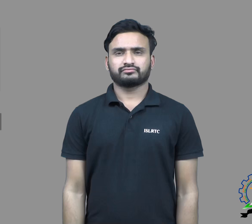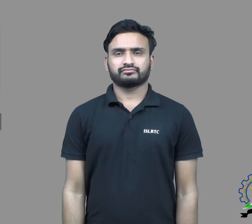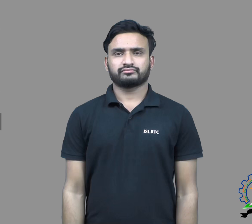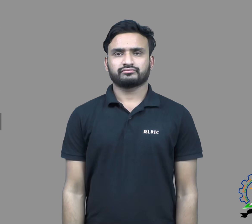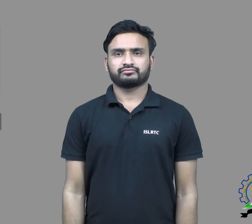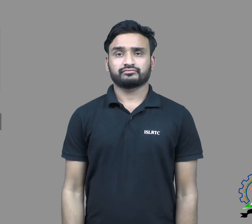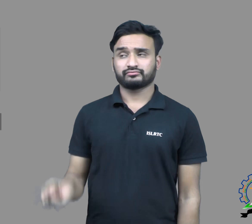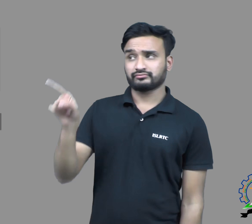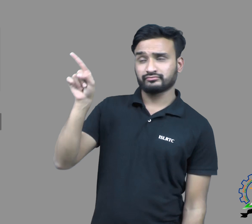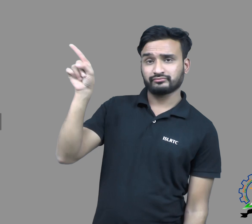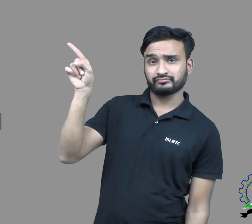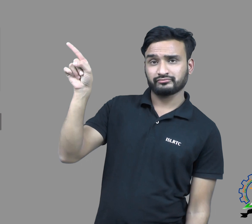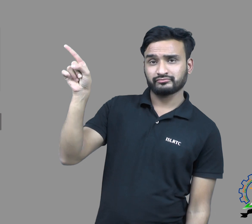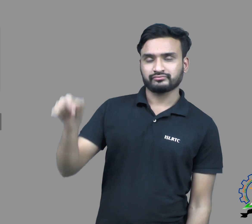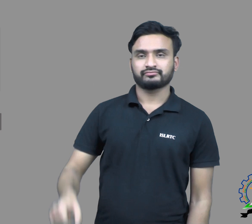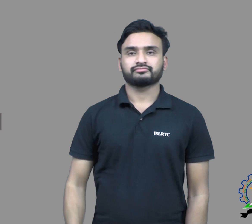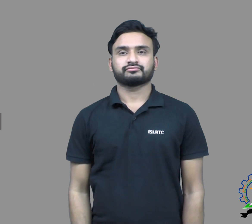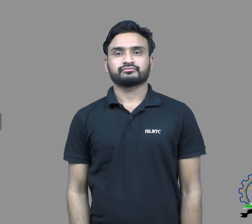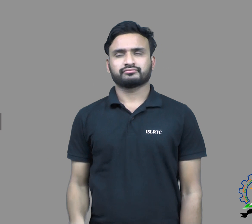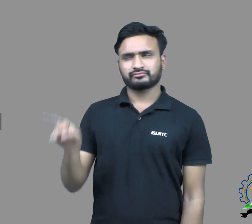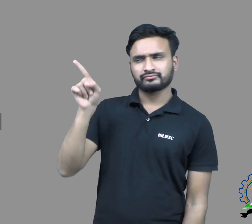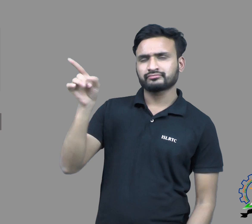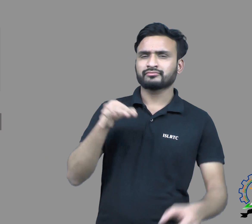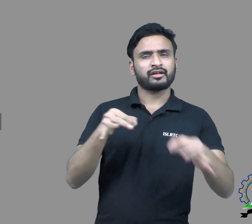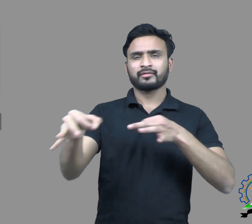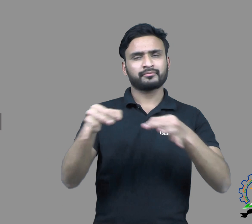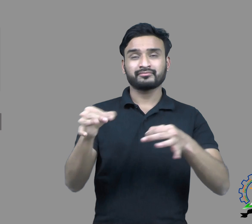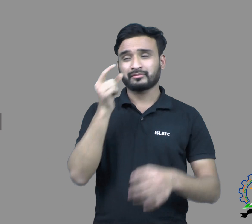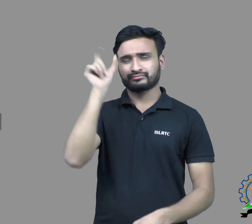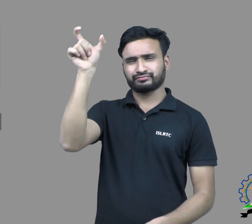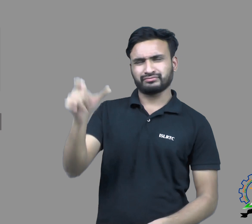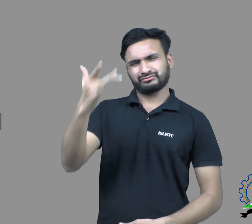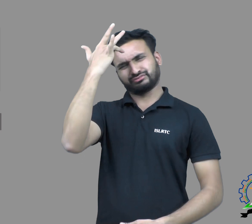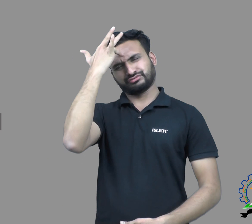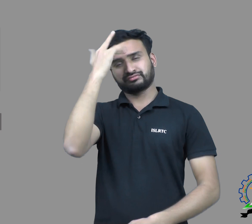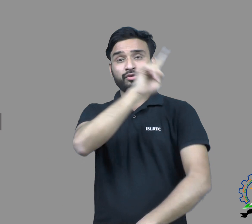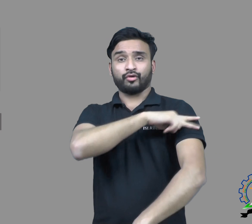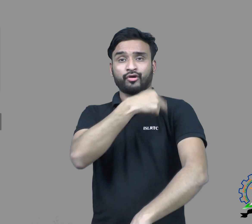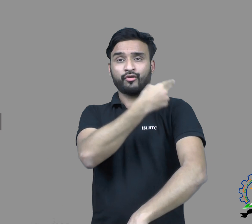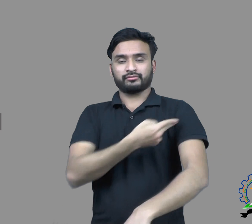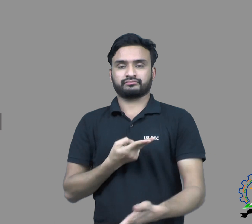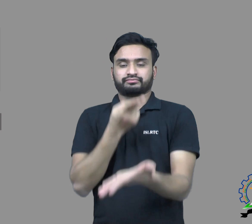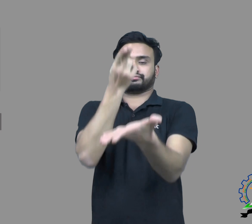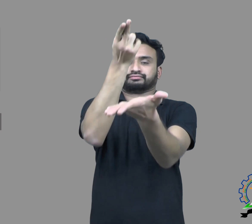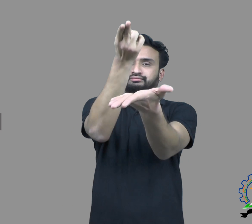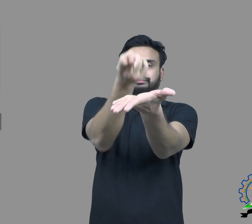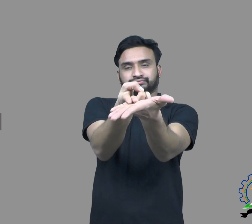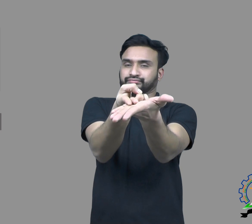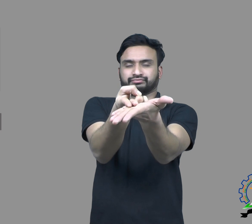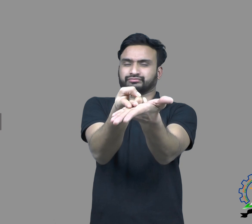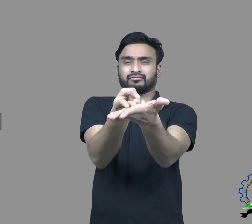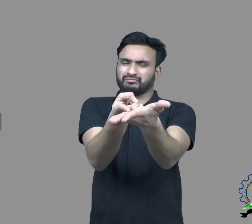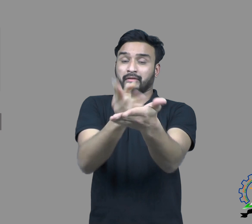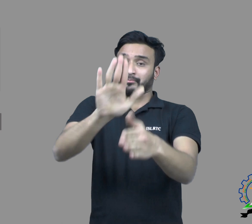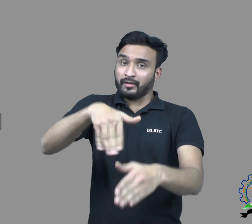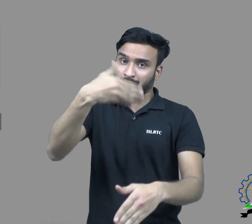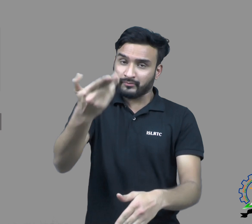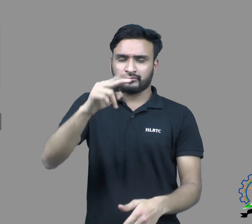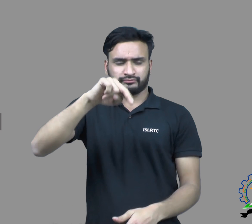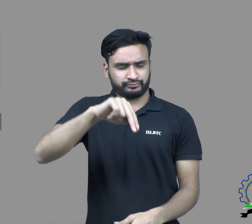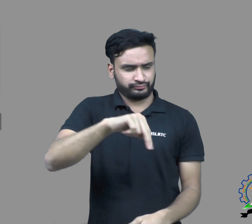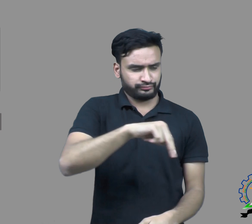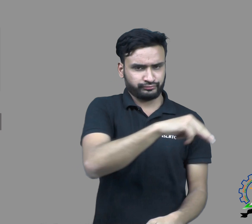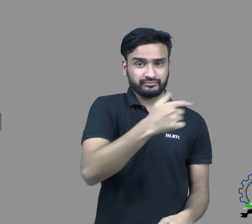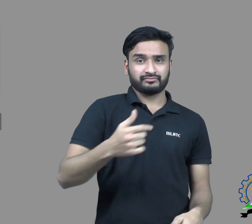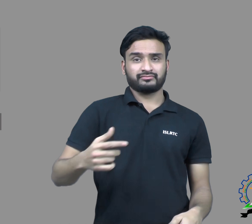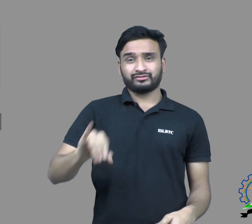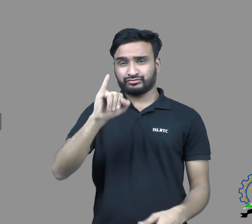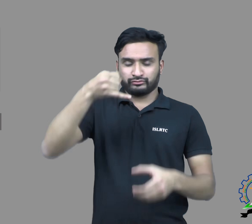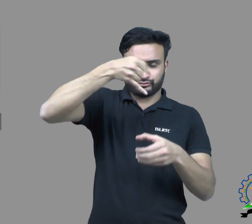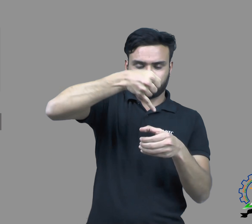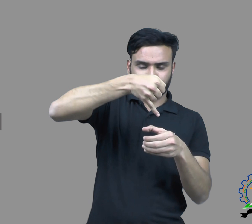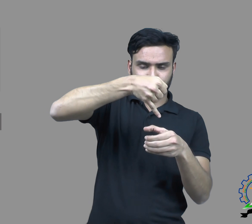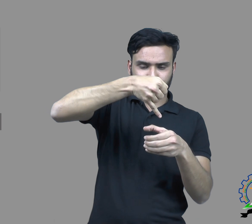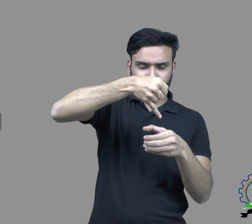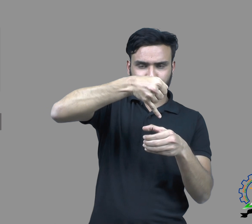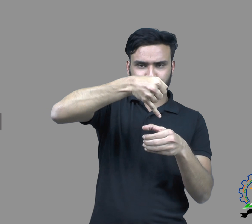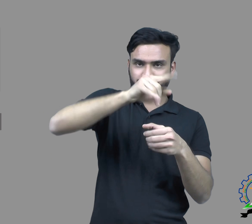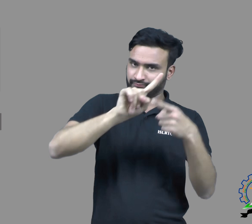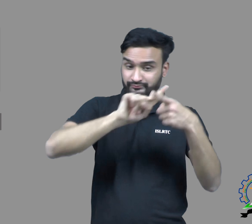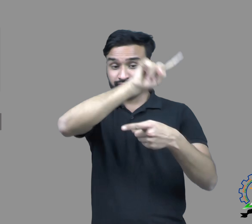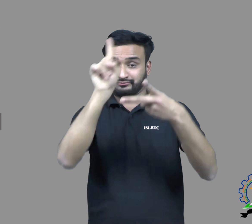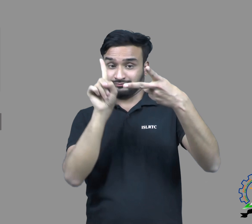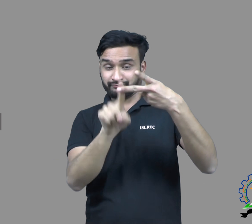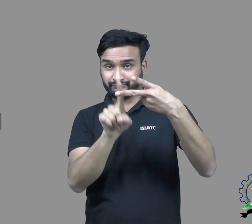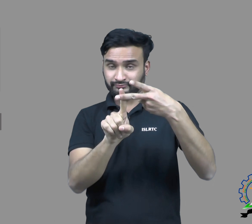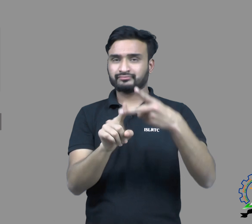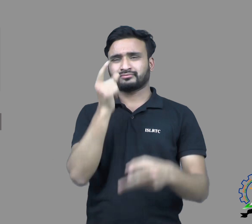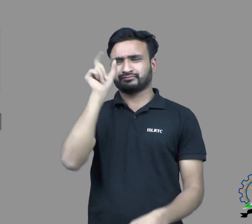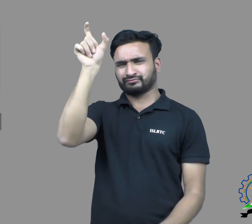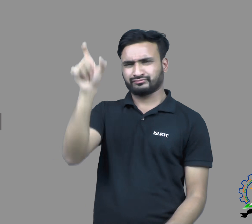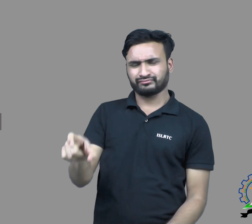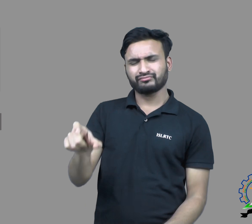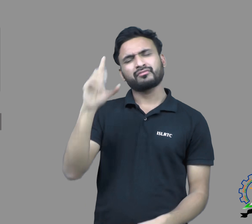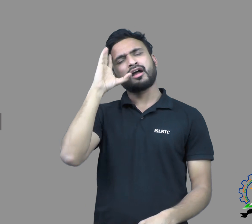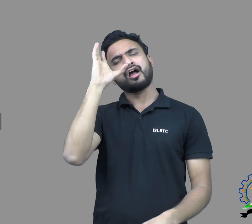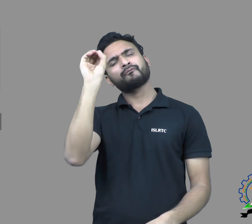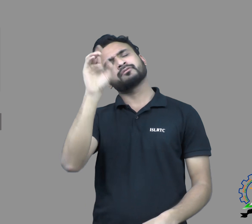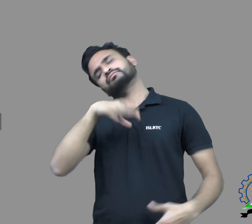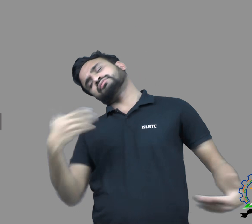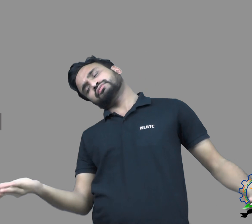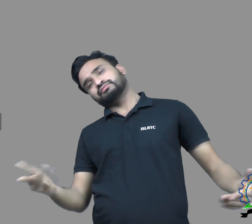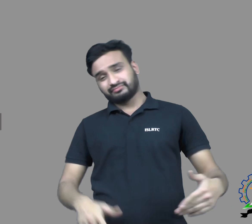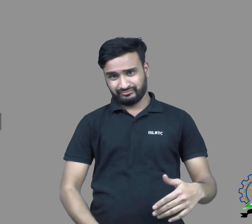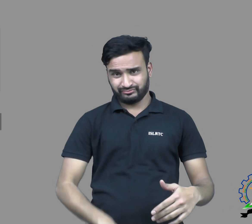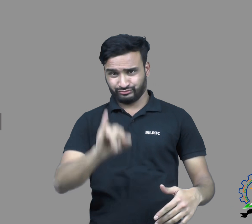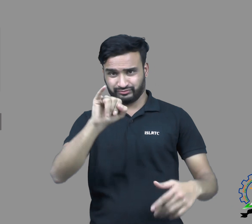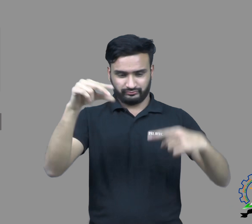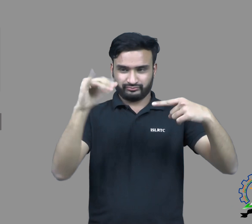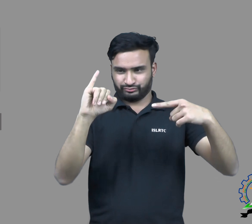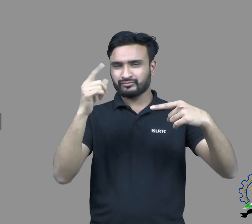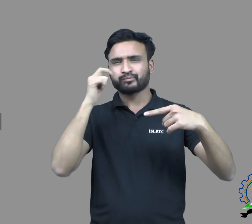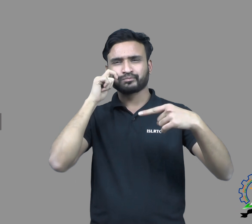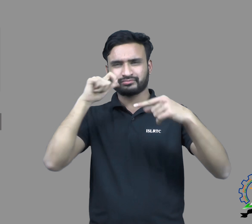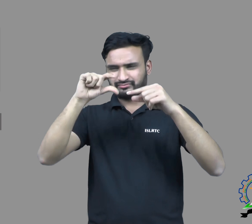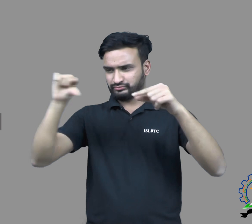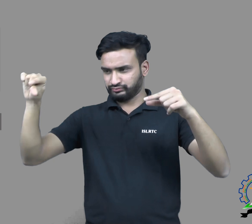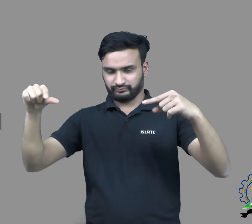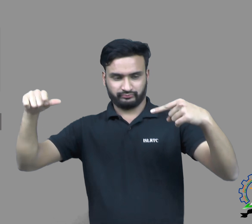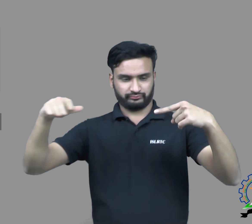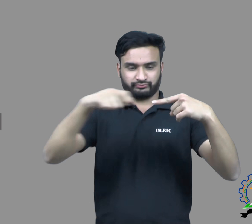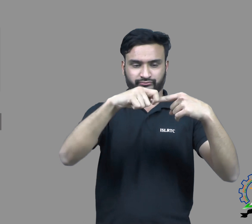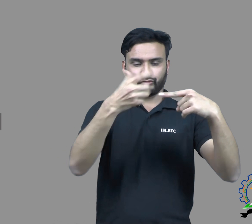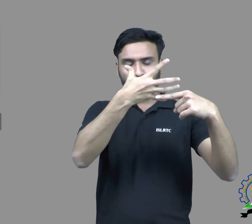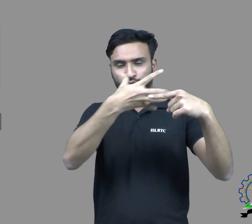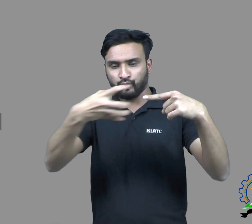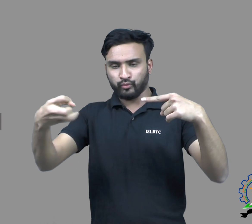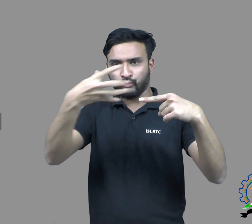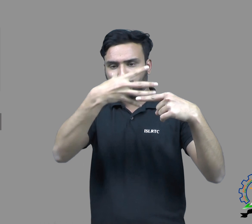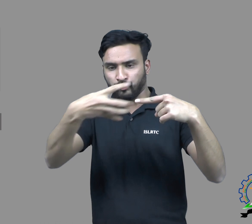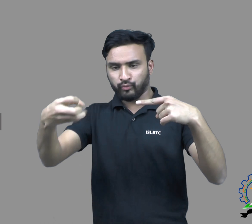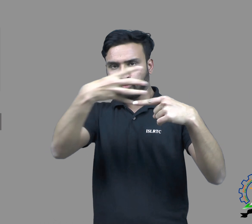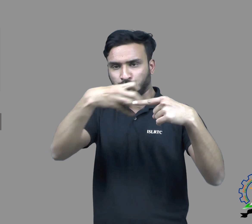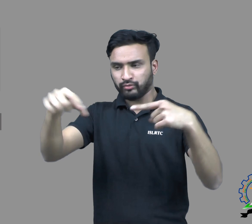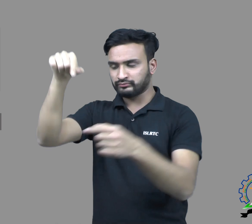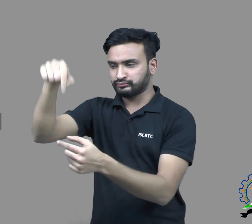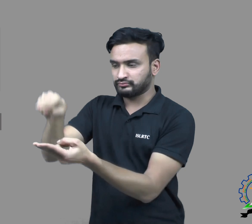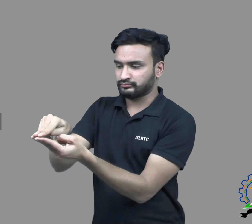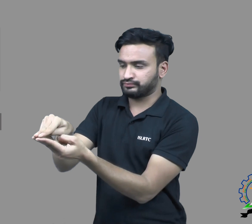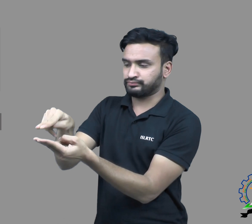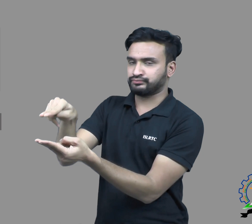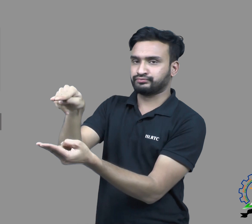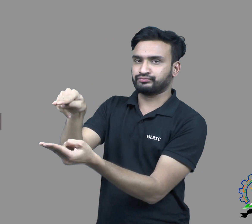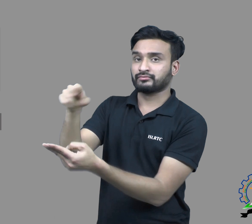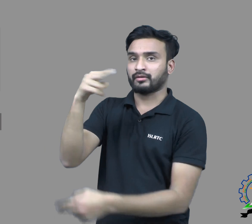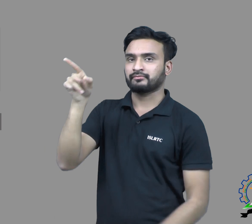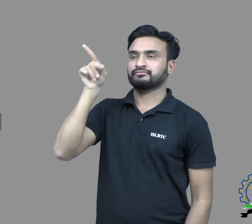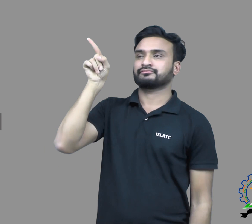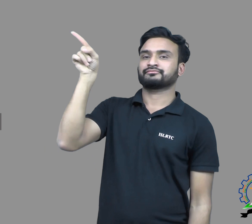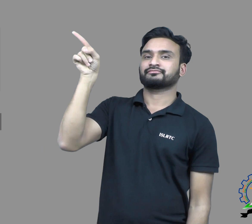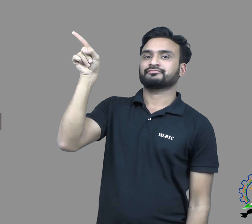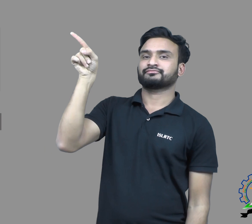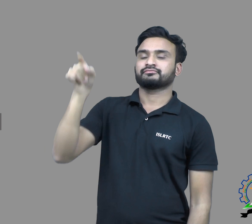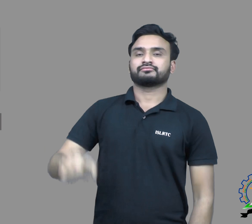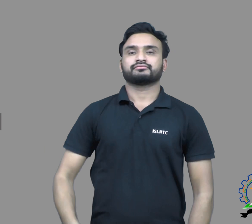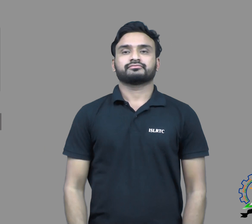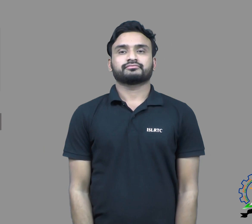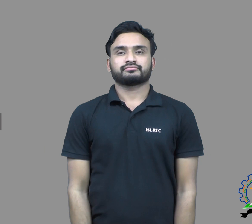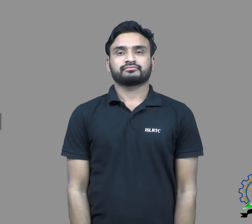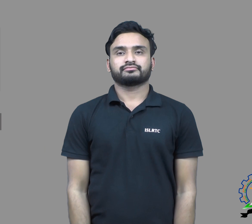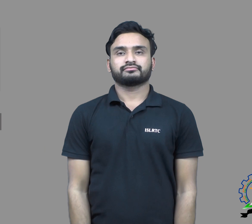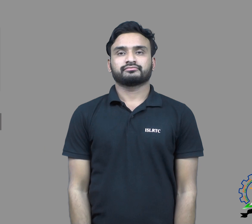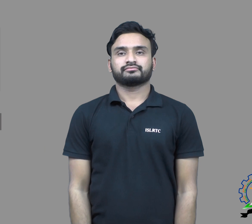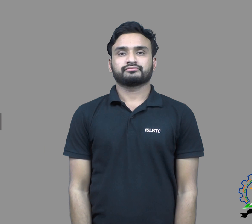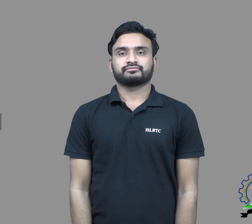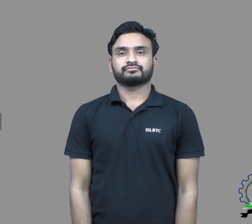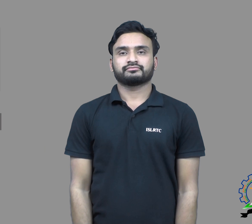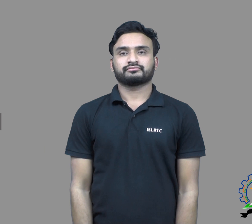Foley Catheter